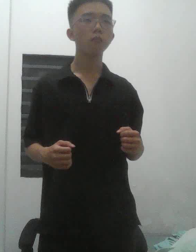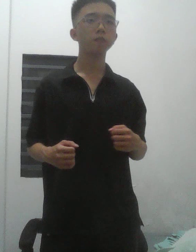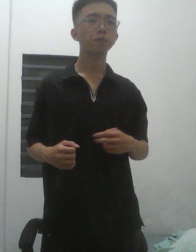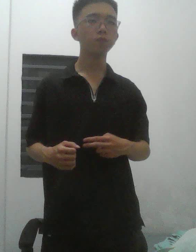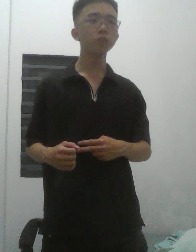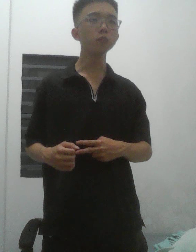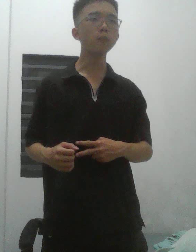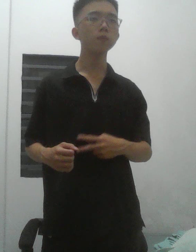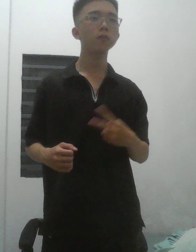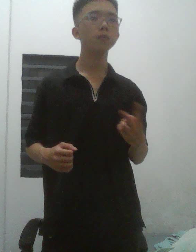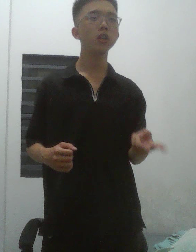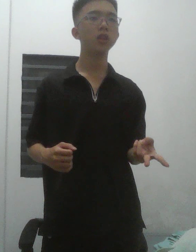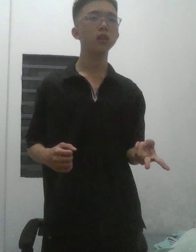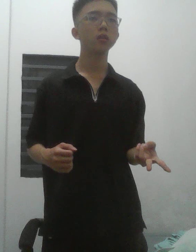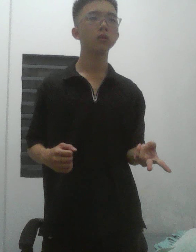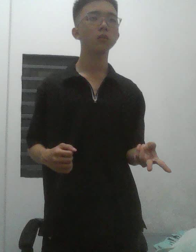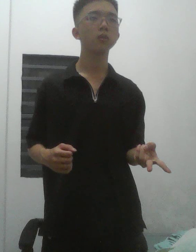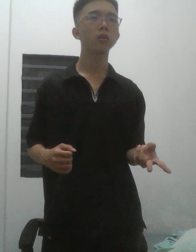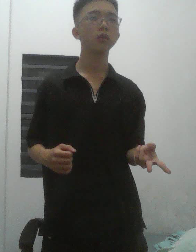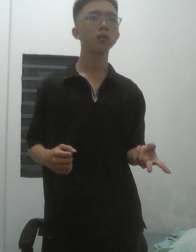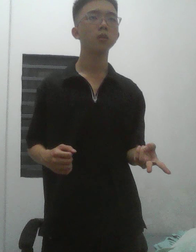it